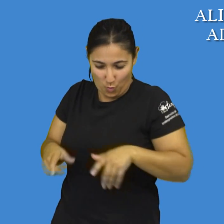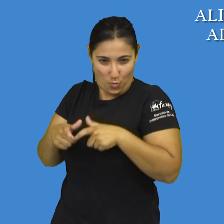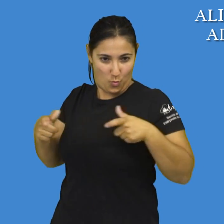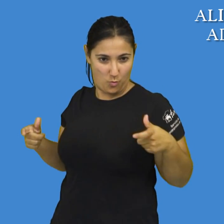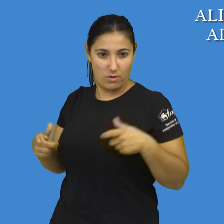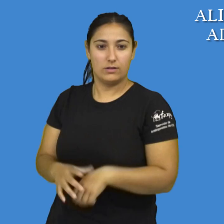incrementar